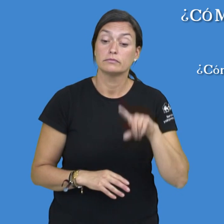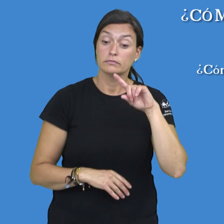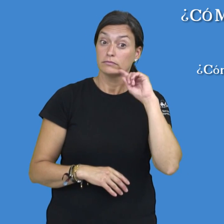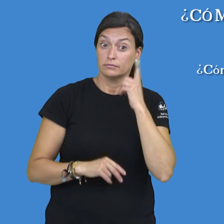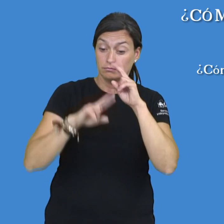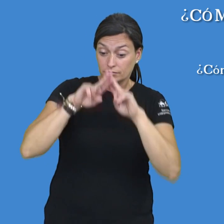descubrir